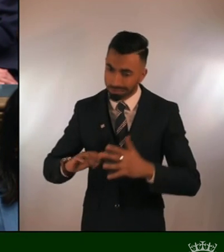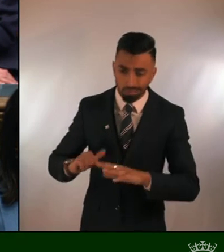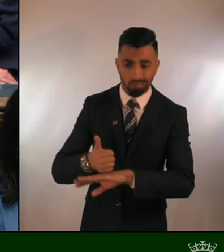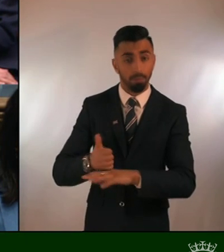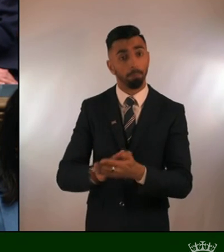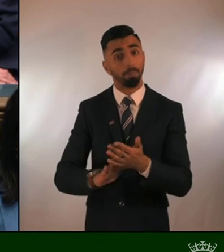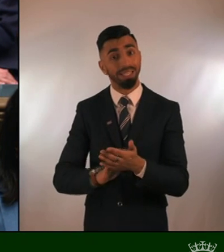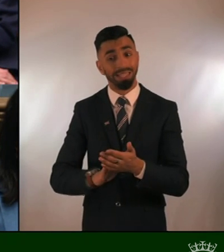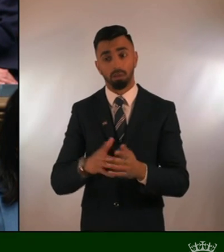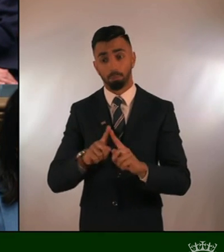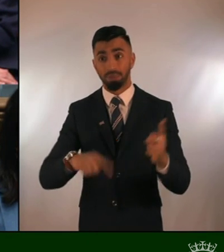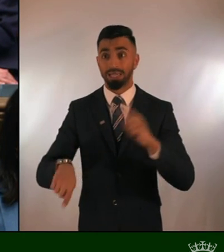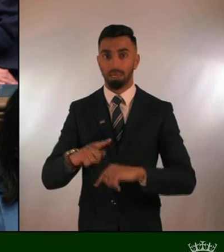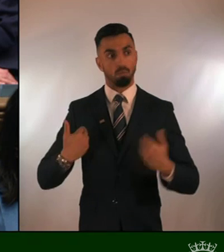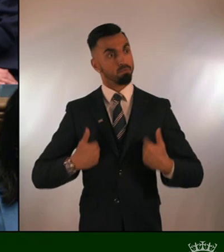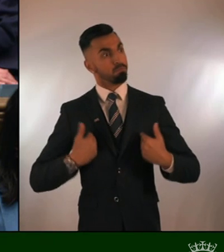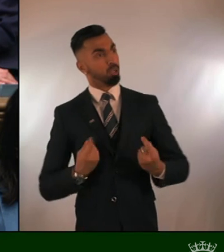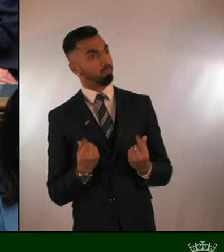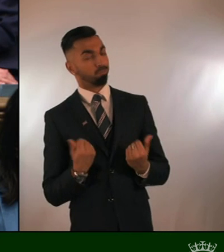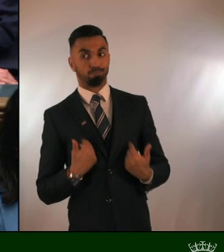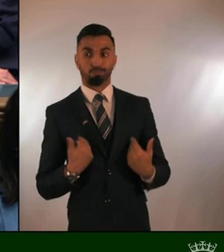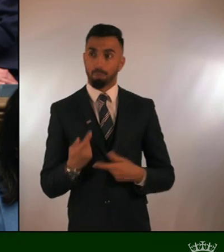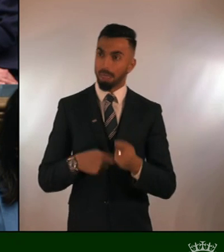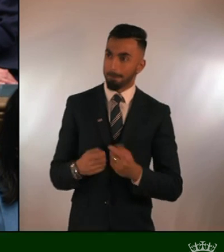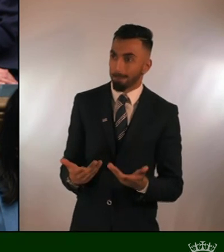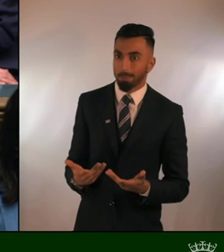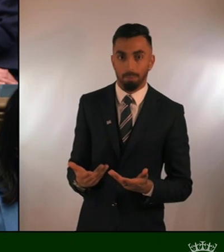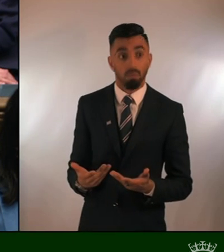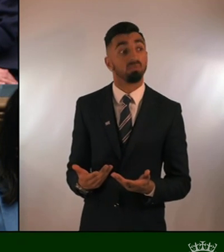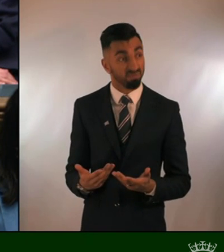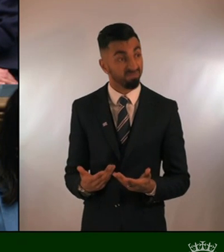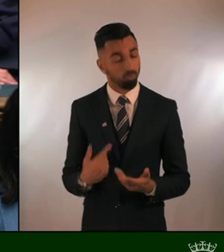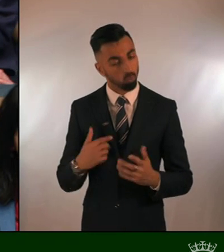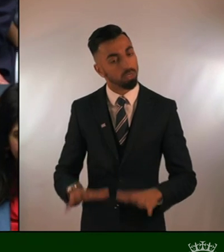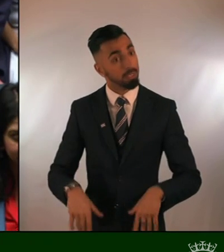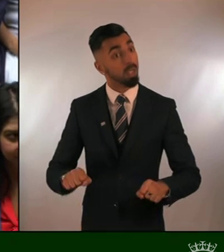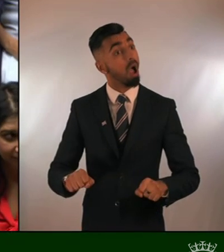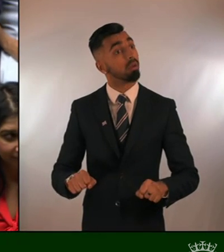That starts today with the next part of our plan, as we get Britain building.